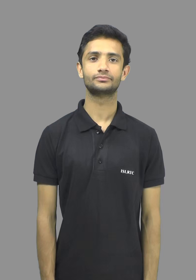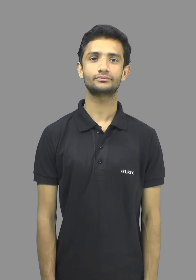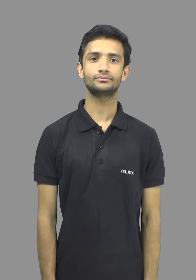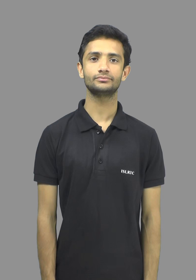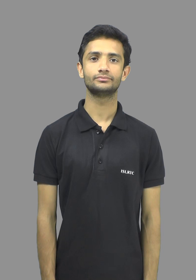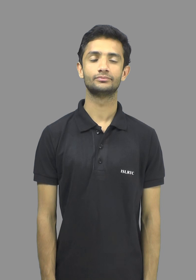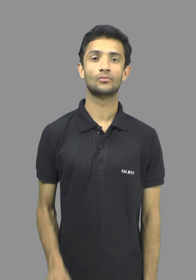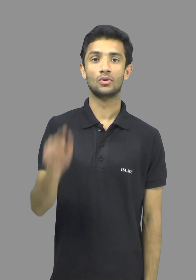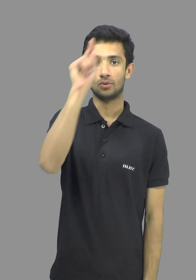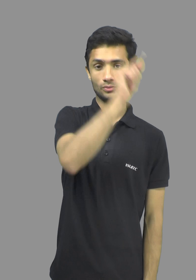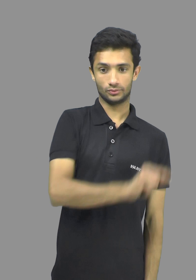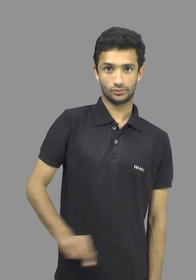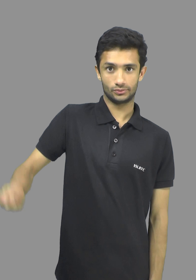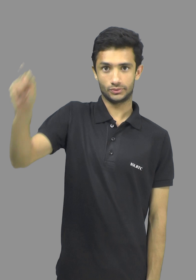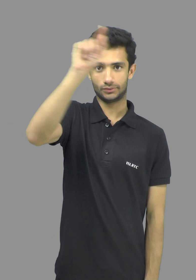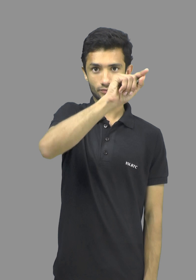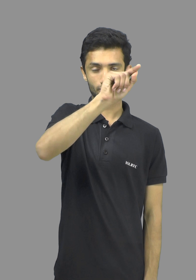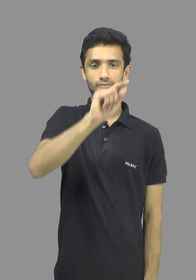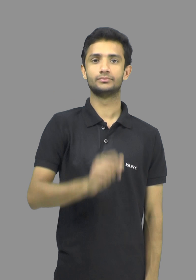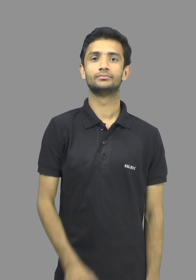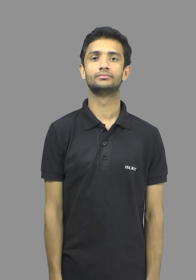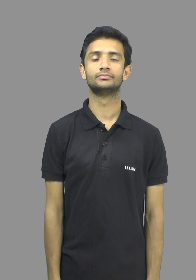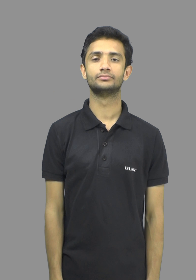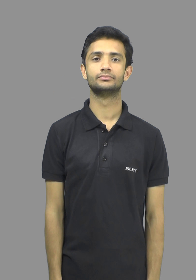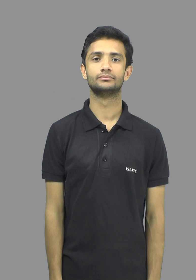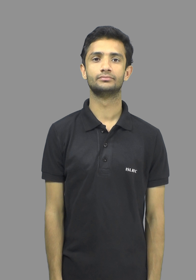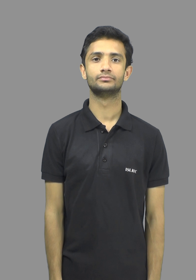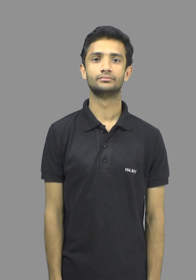Circle